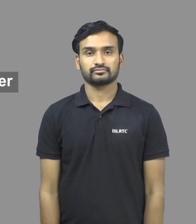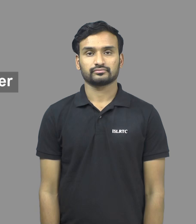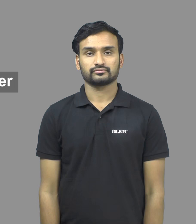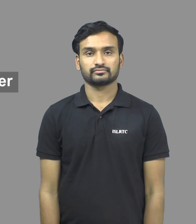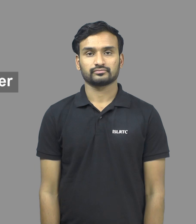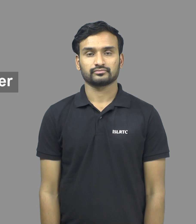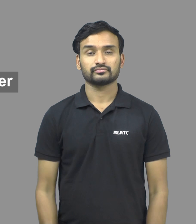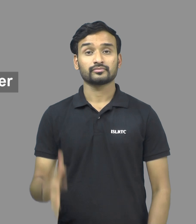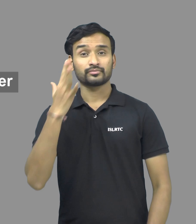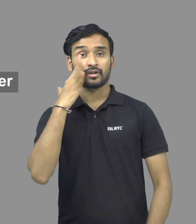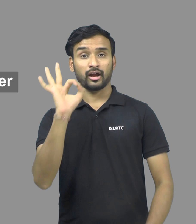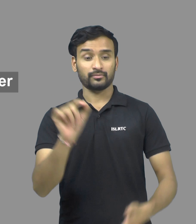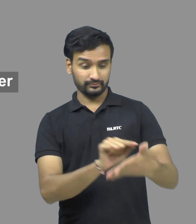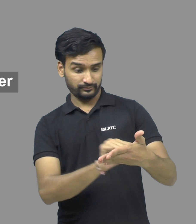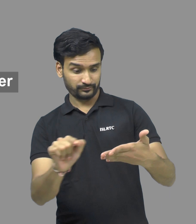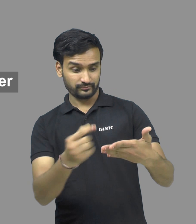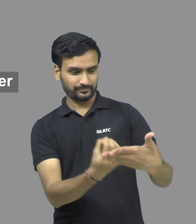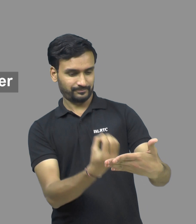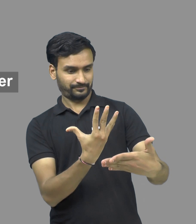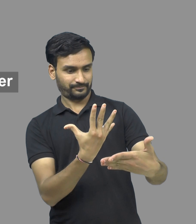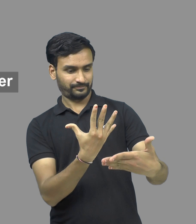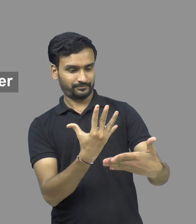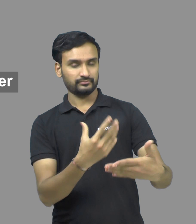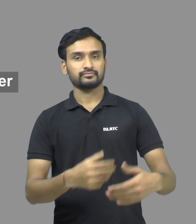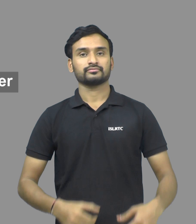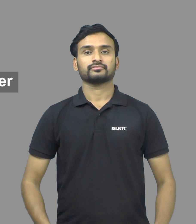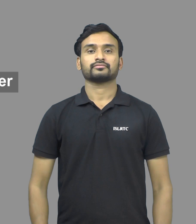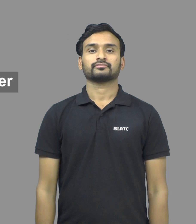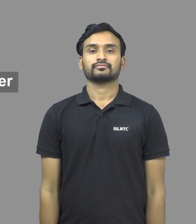Highlighter